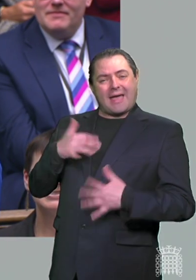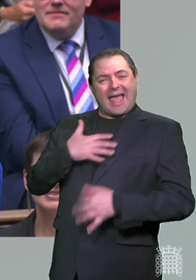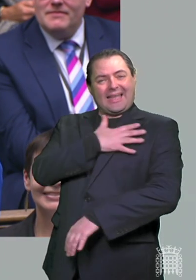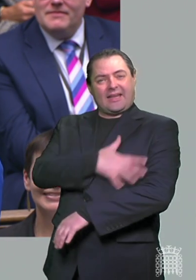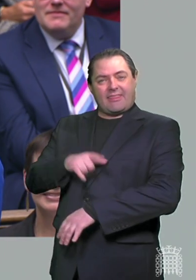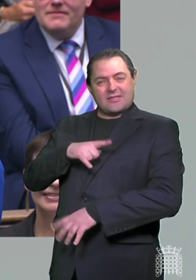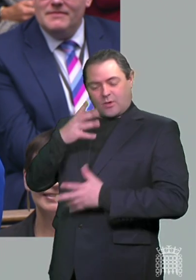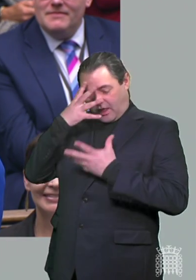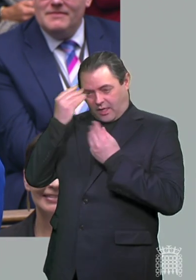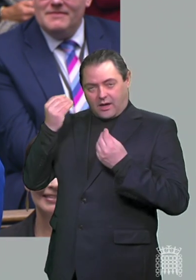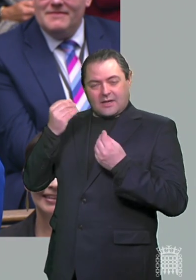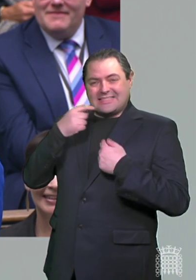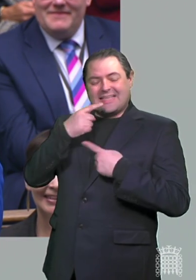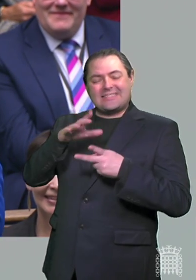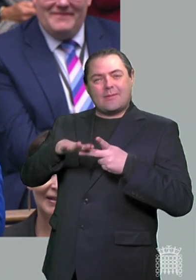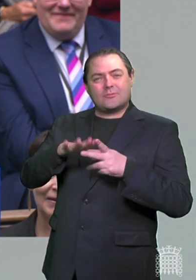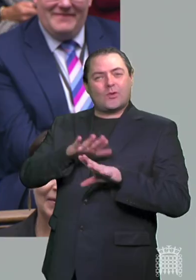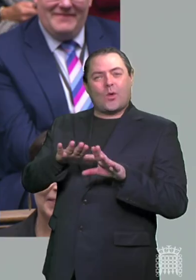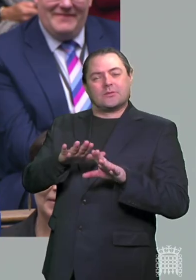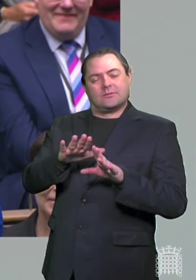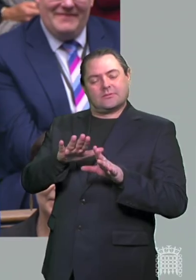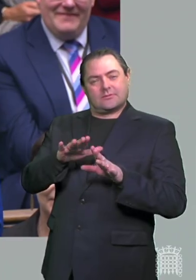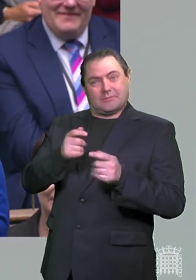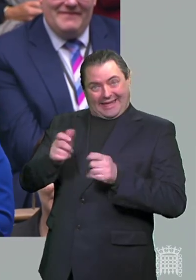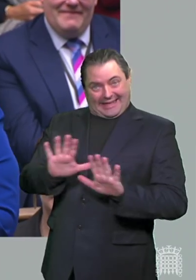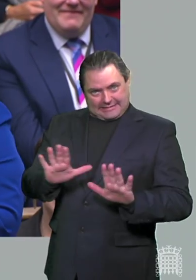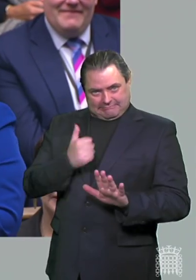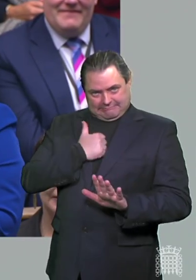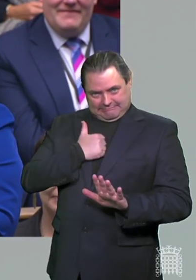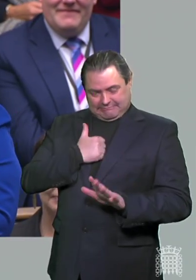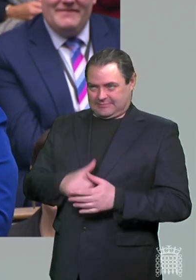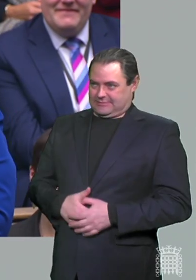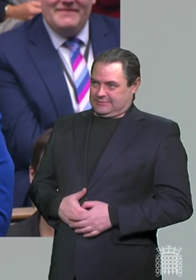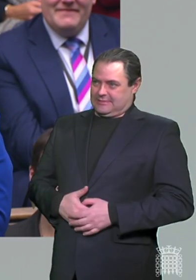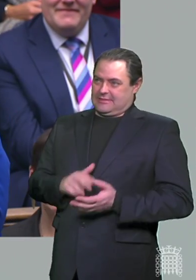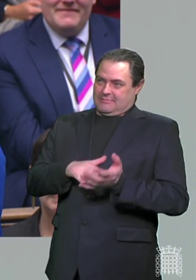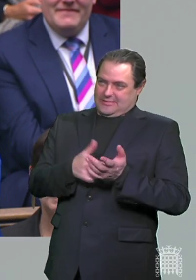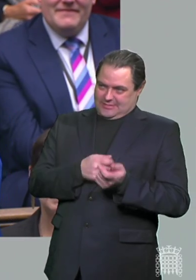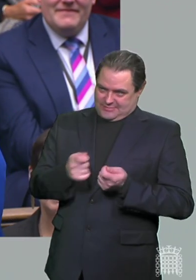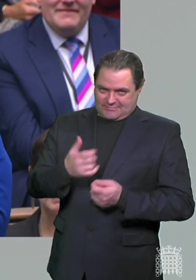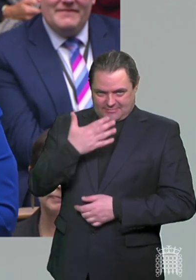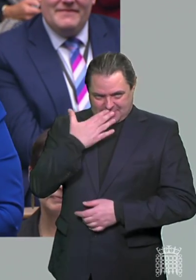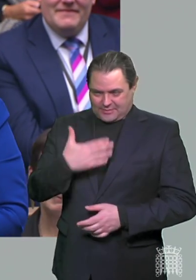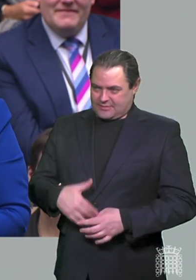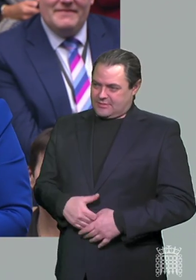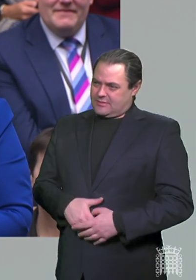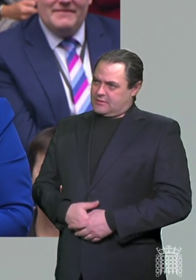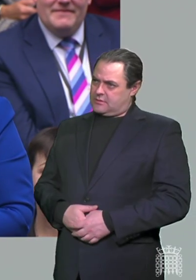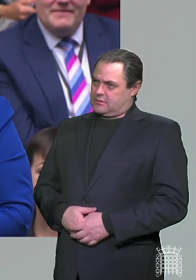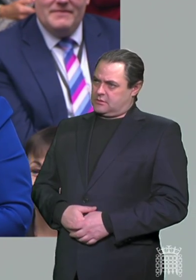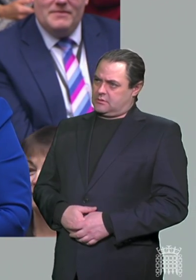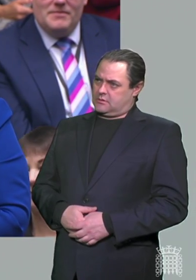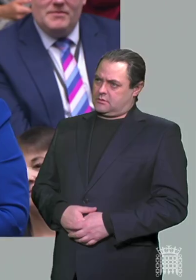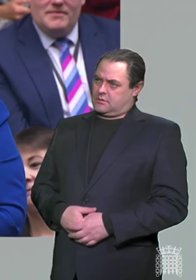Apologies, Mr Speaker.